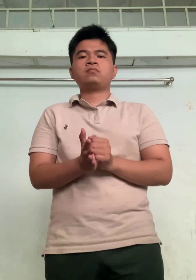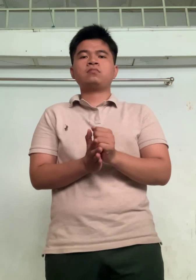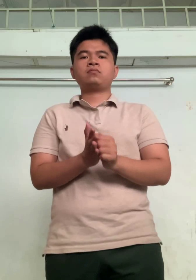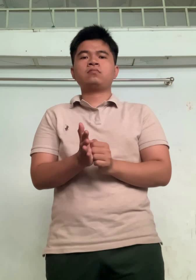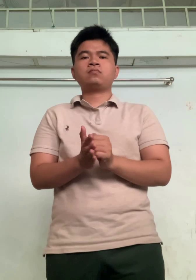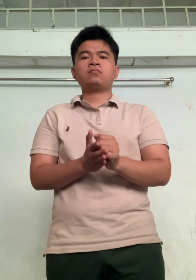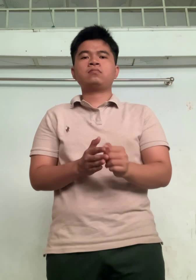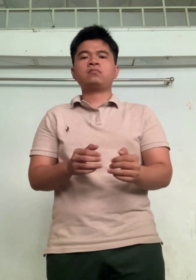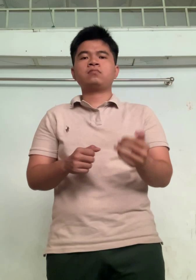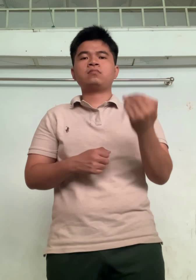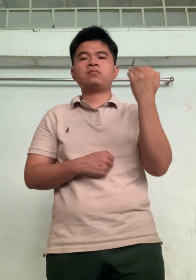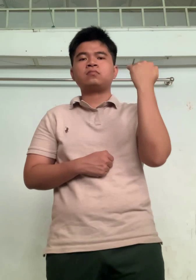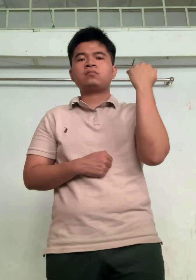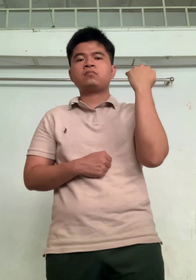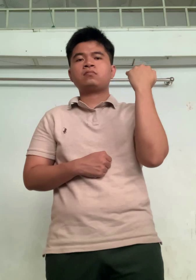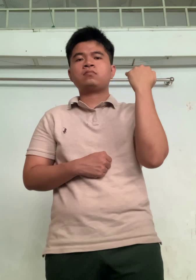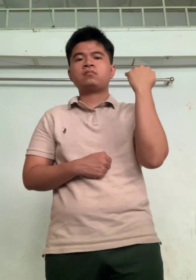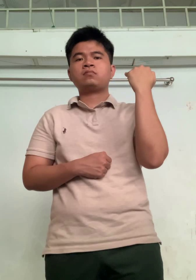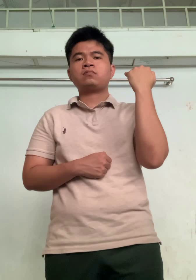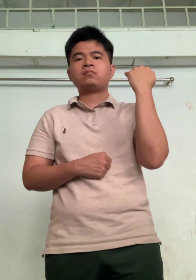thang truoc